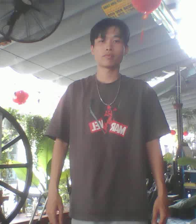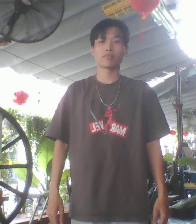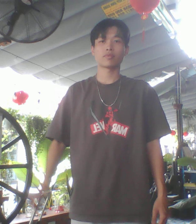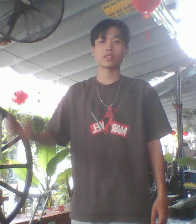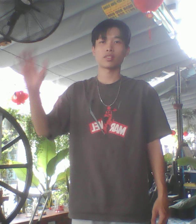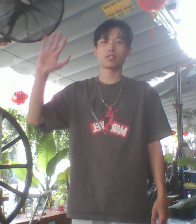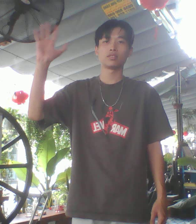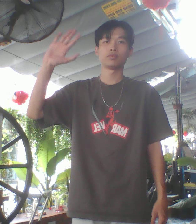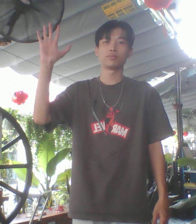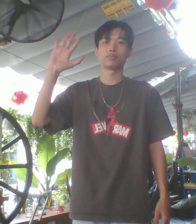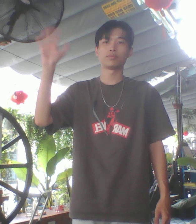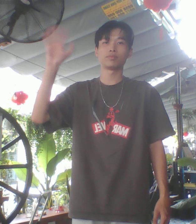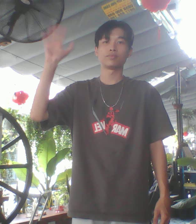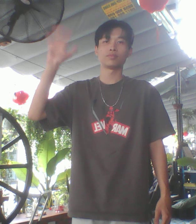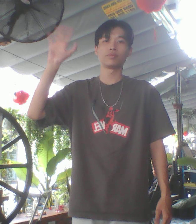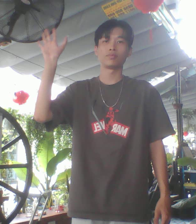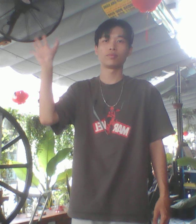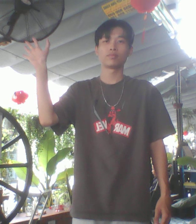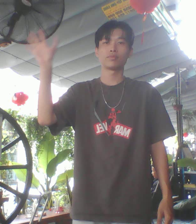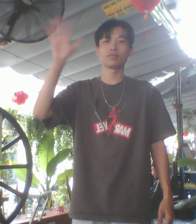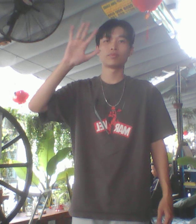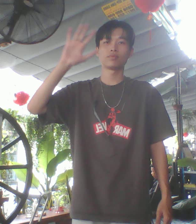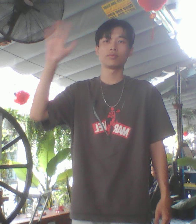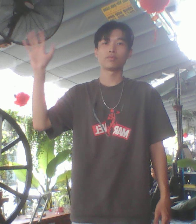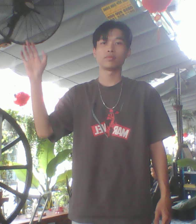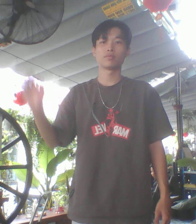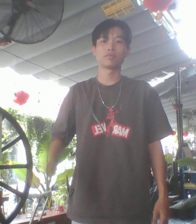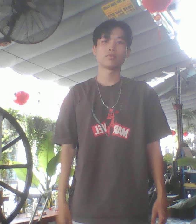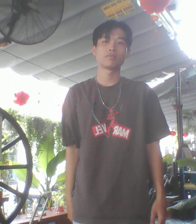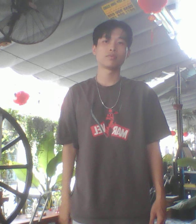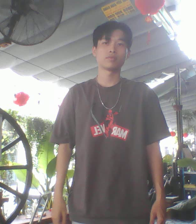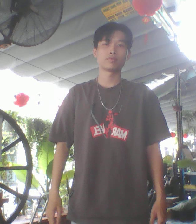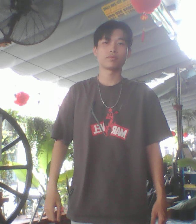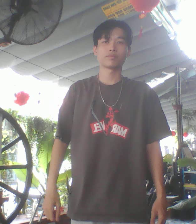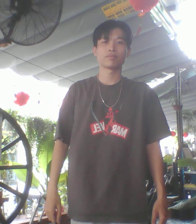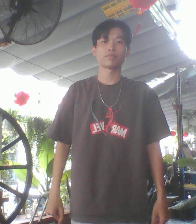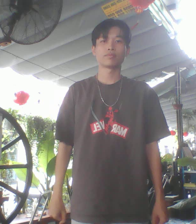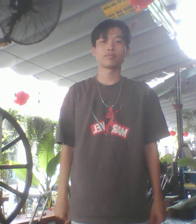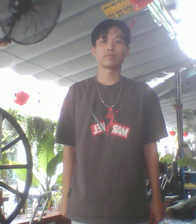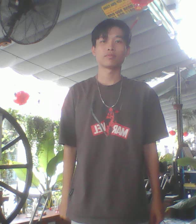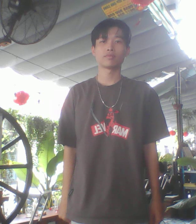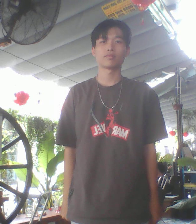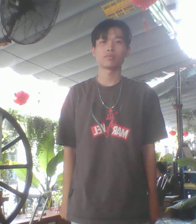xin chao